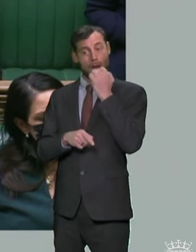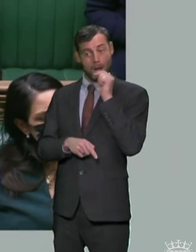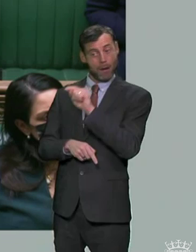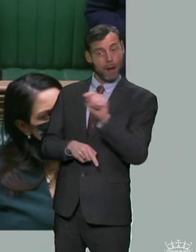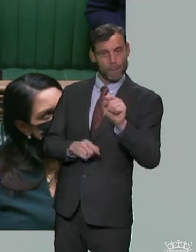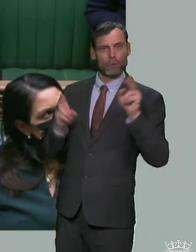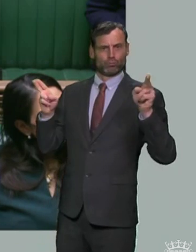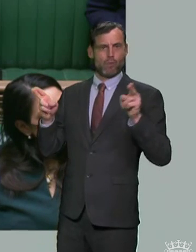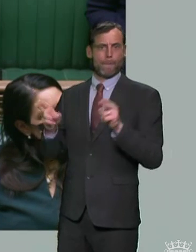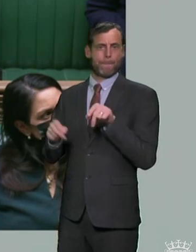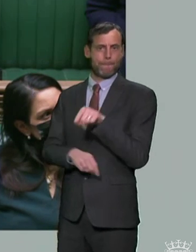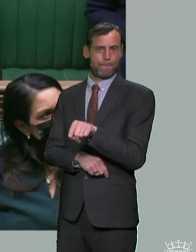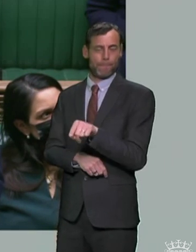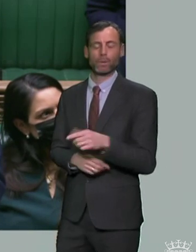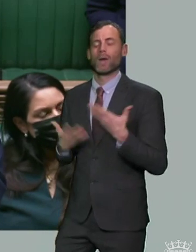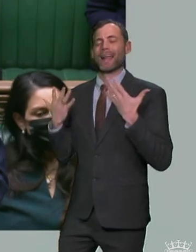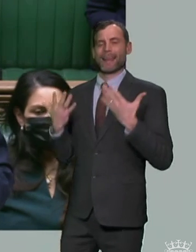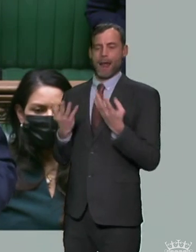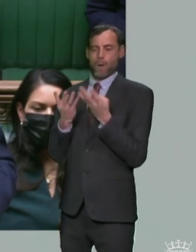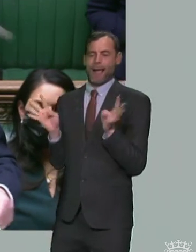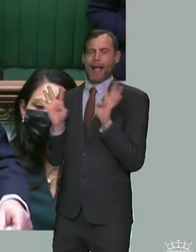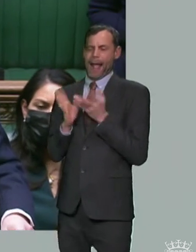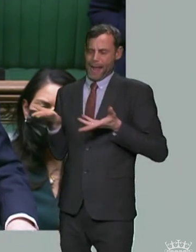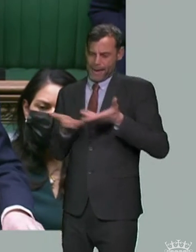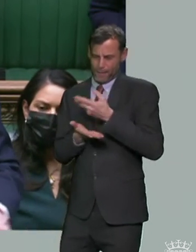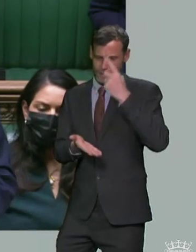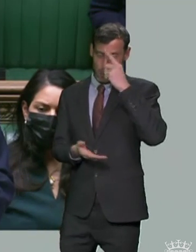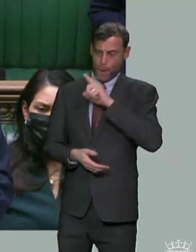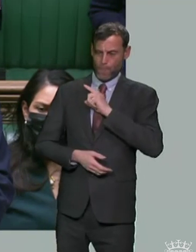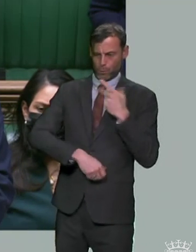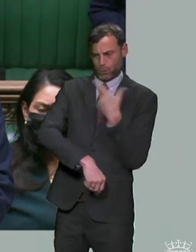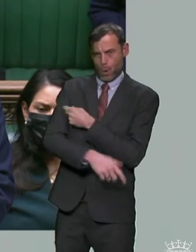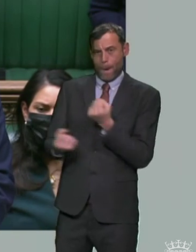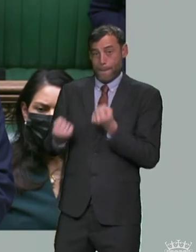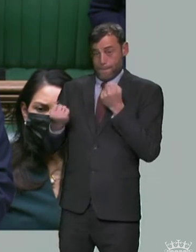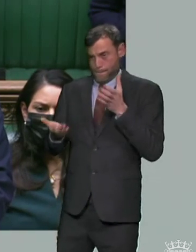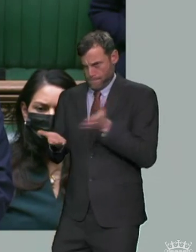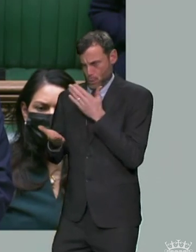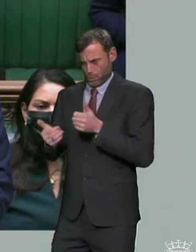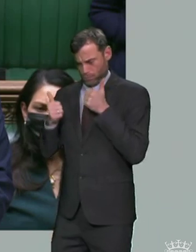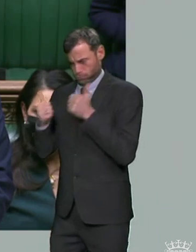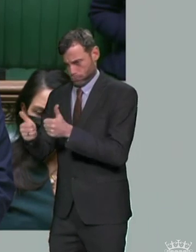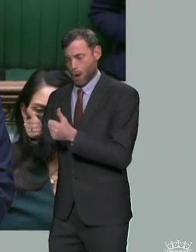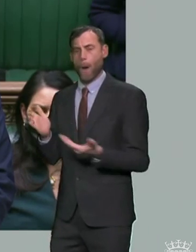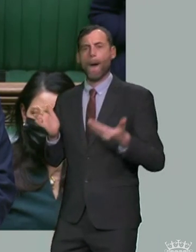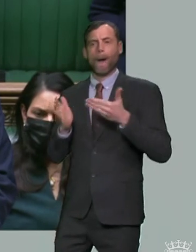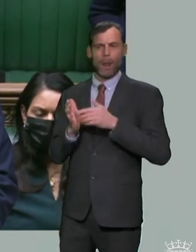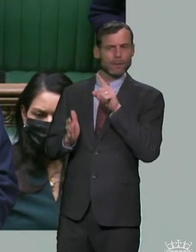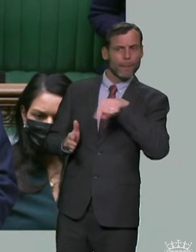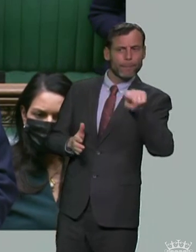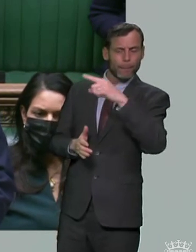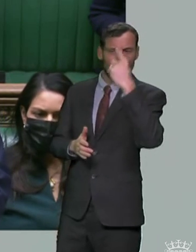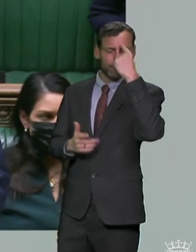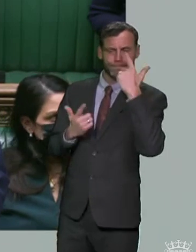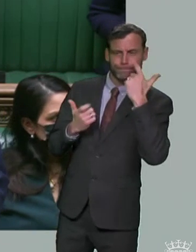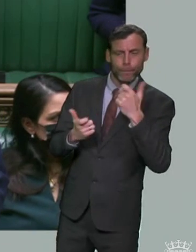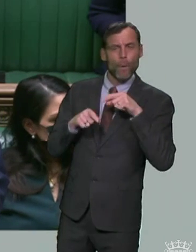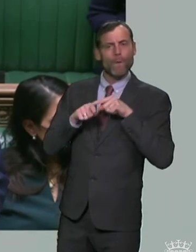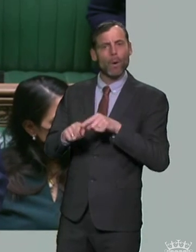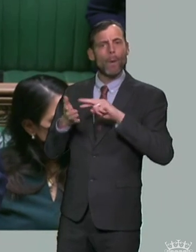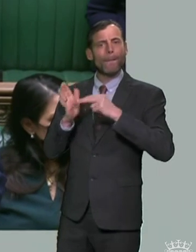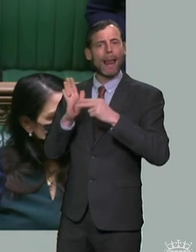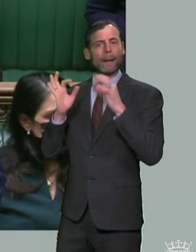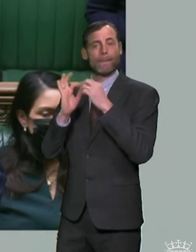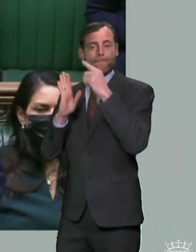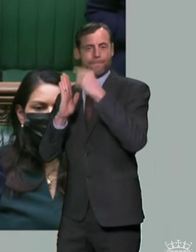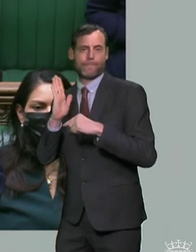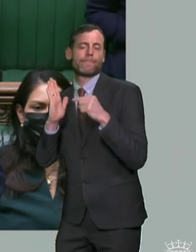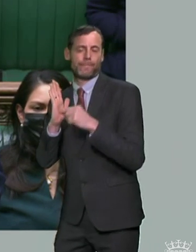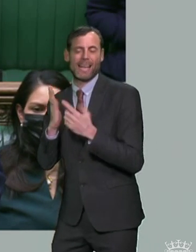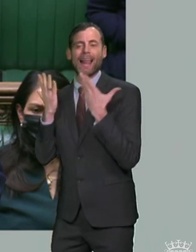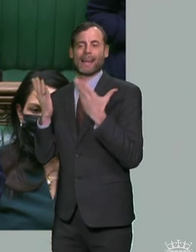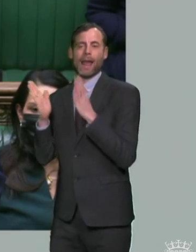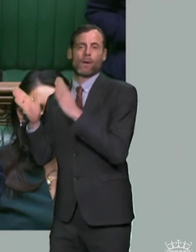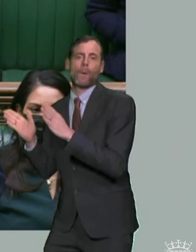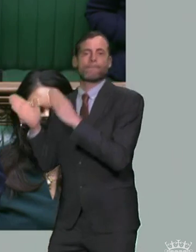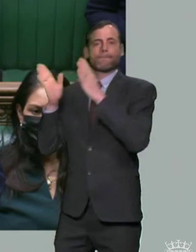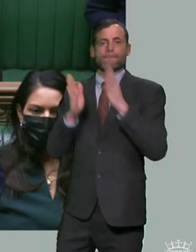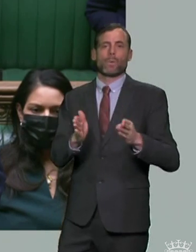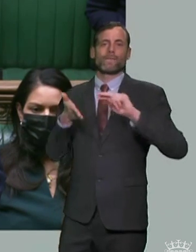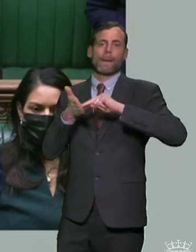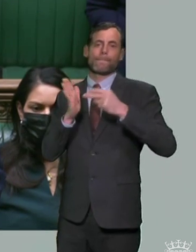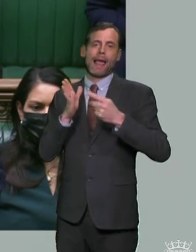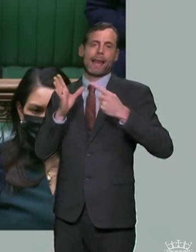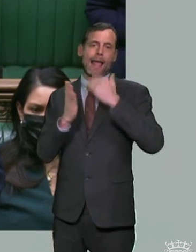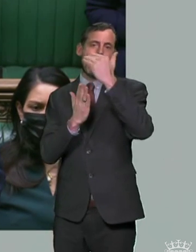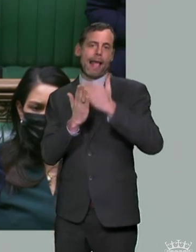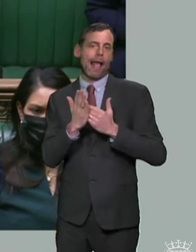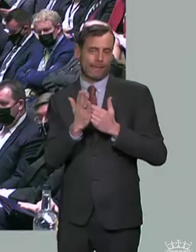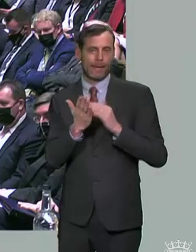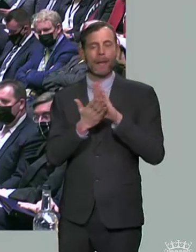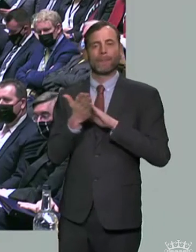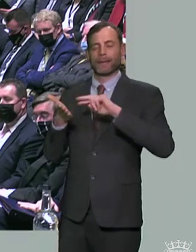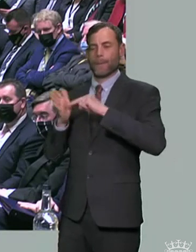This morning the Cabinet concluded that because of the extraordinary booster campaign, together with the way the public have responded to the plan B measures, we can return to plan A in England and allow plan B regulations to expire.